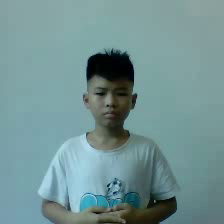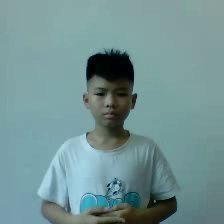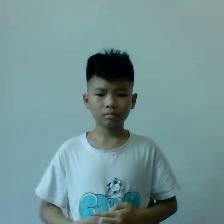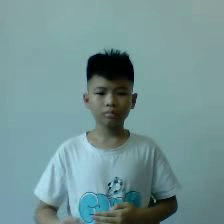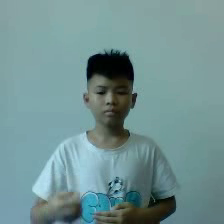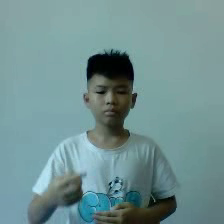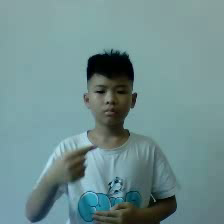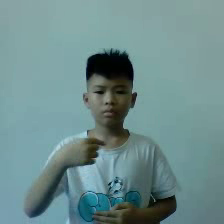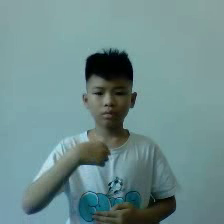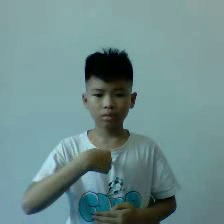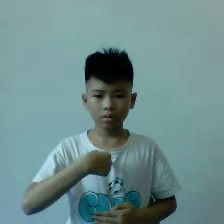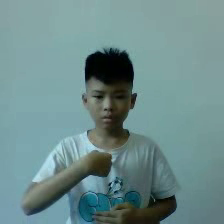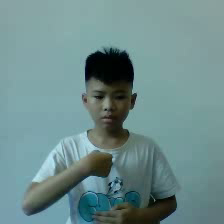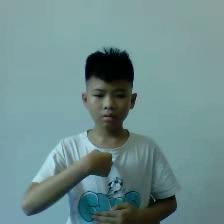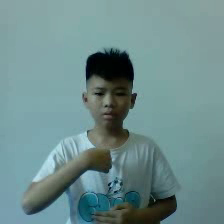Tôi